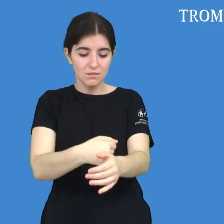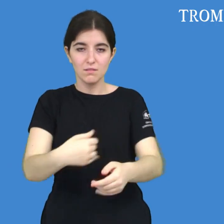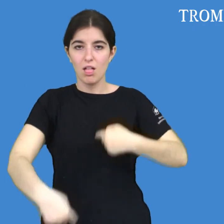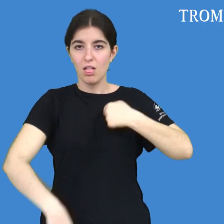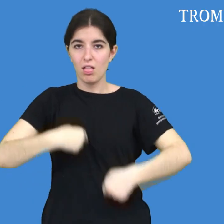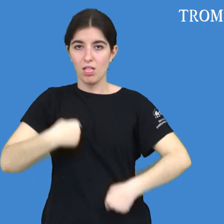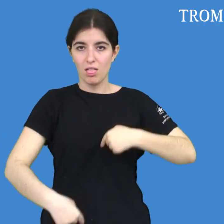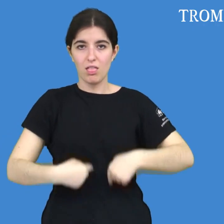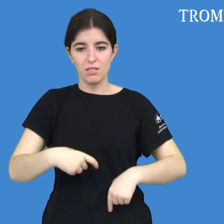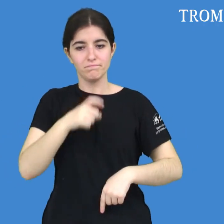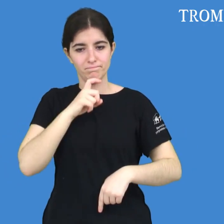circulación